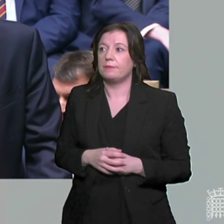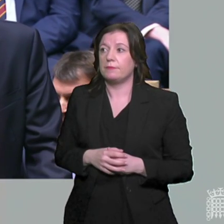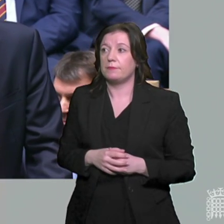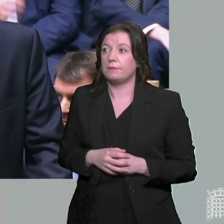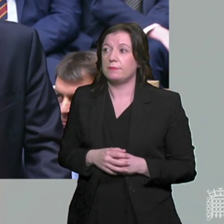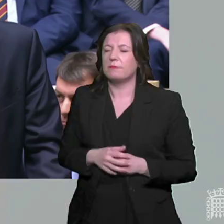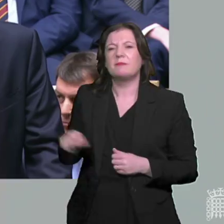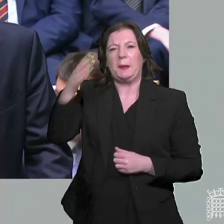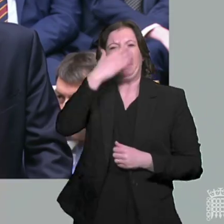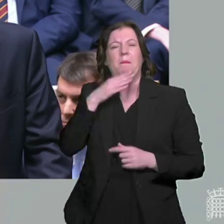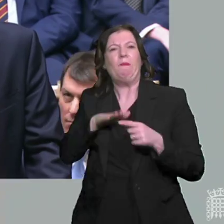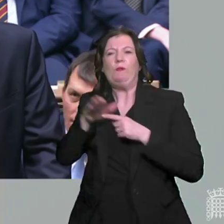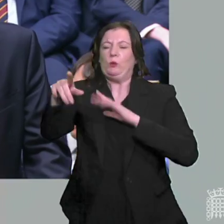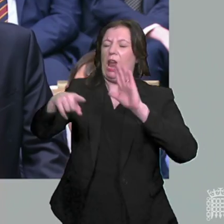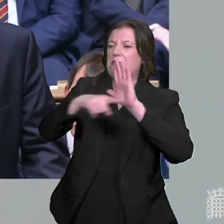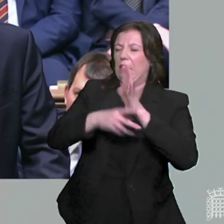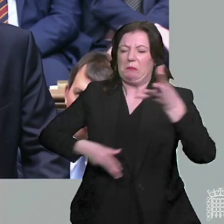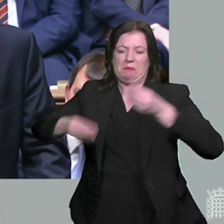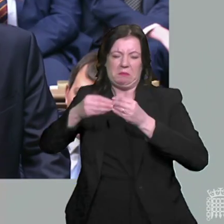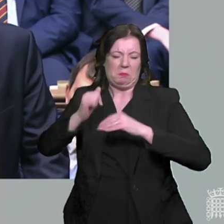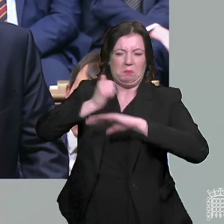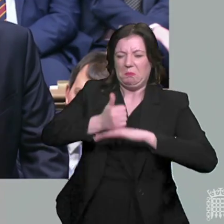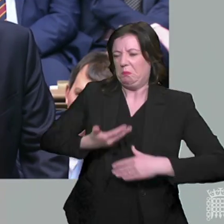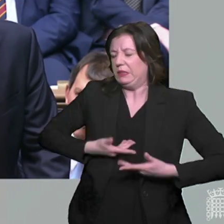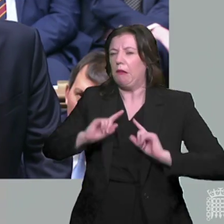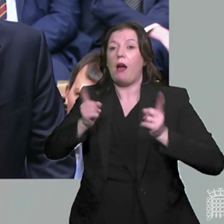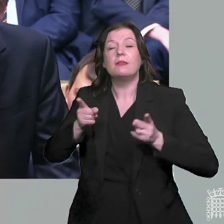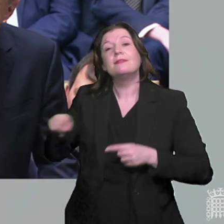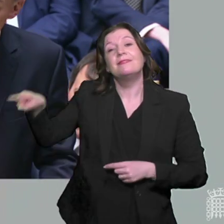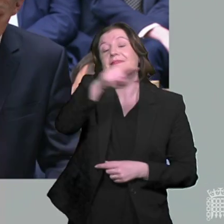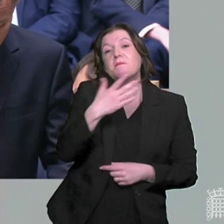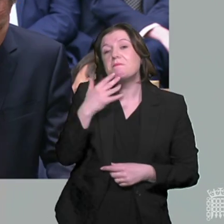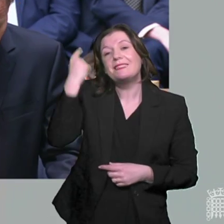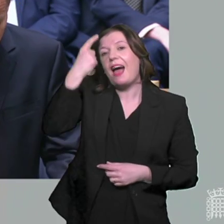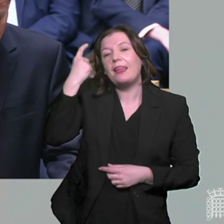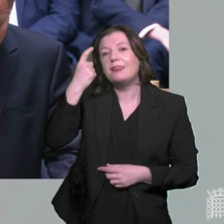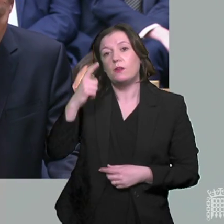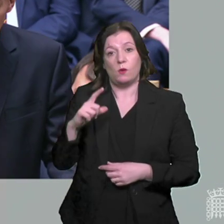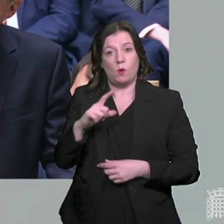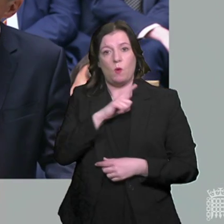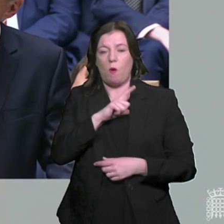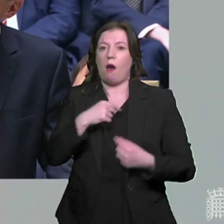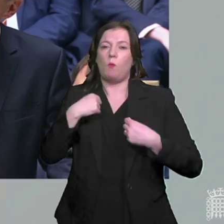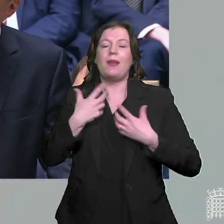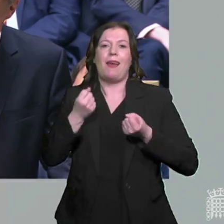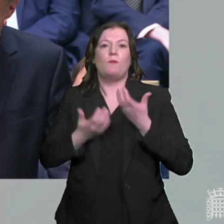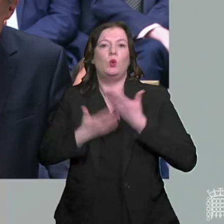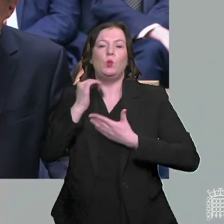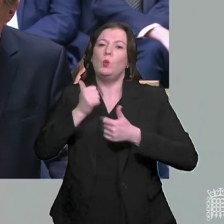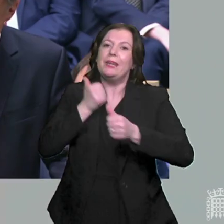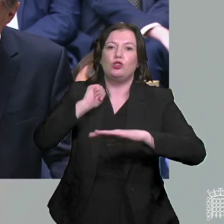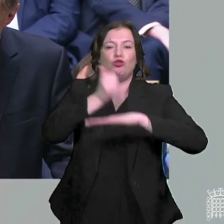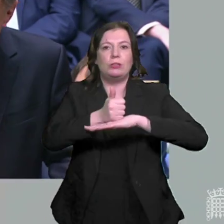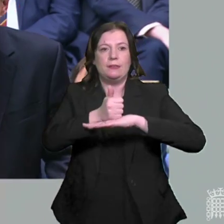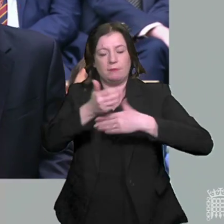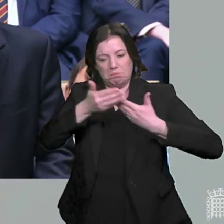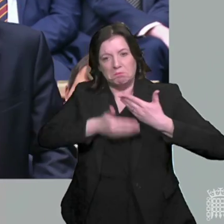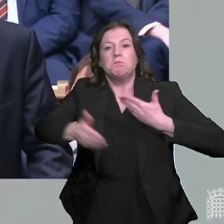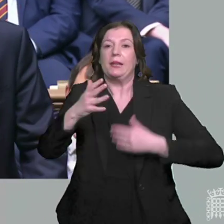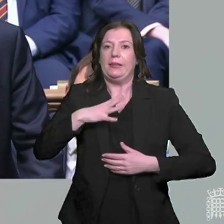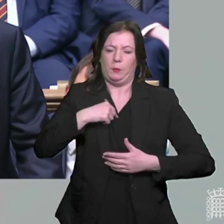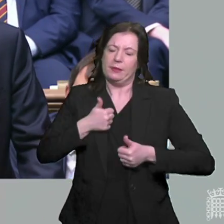Declinists are wrong about our country for another reason, which is our strength in new industries that will shape this century.